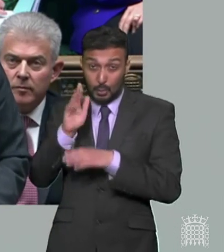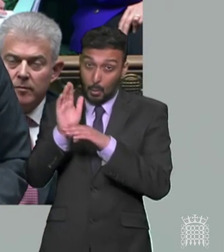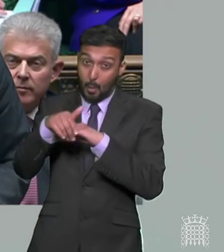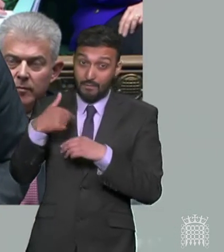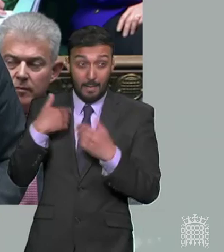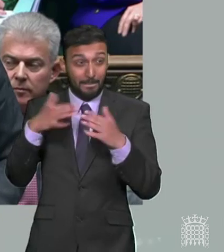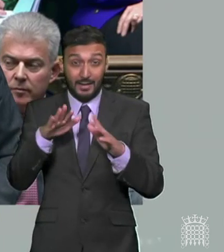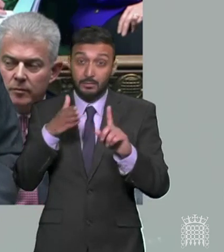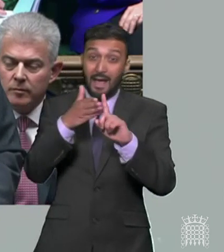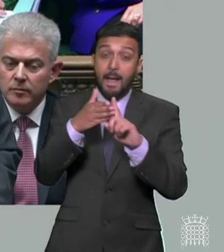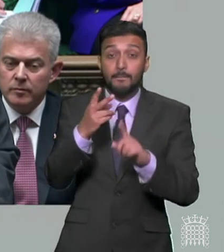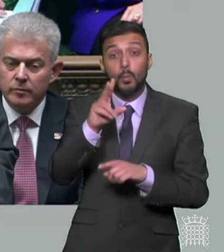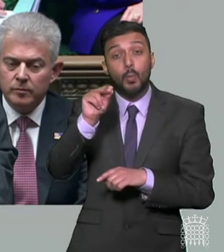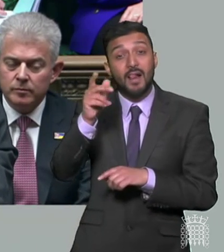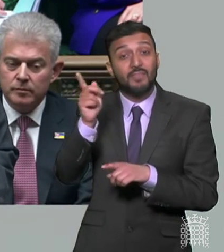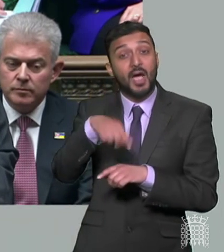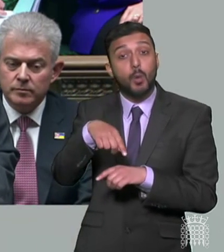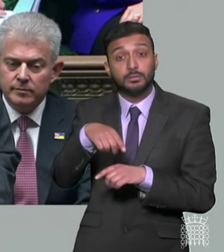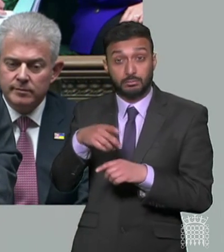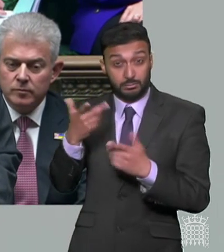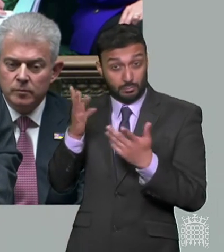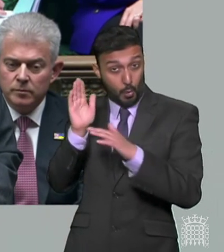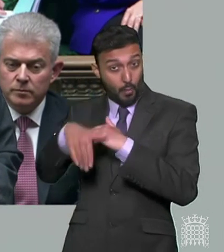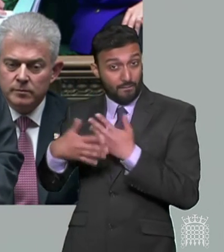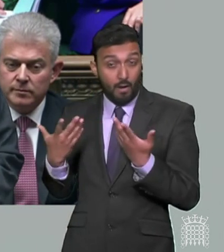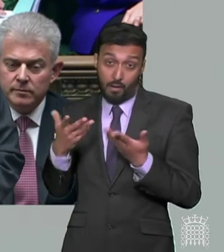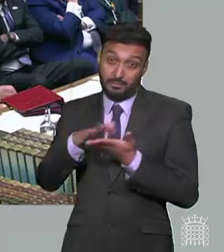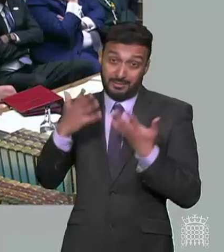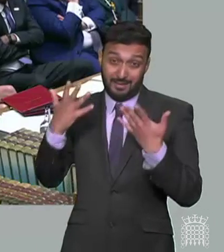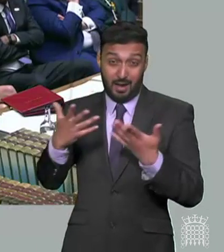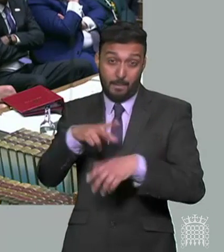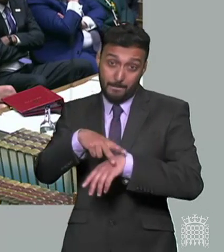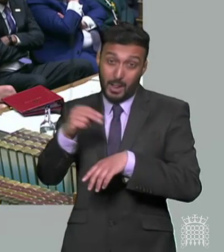Those police are already on our streets, making our communities safer.